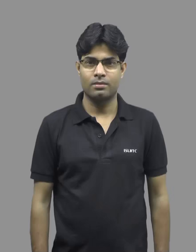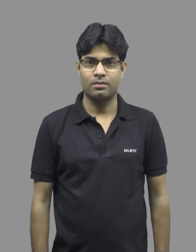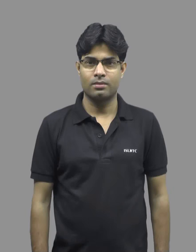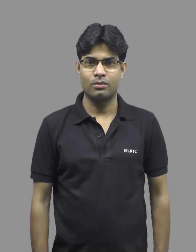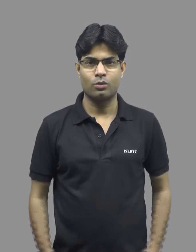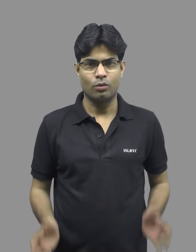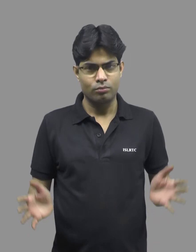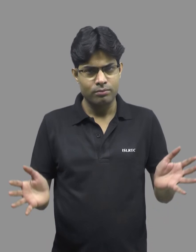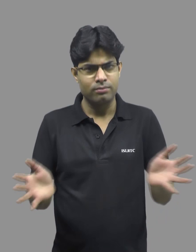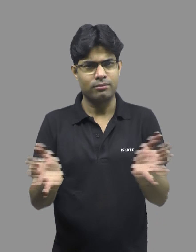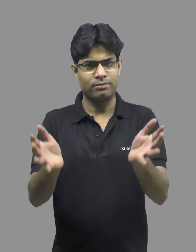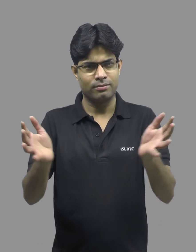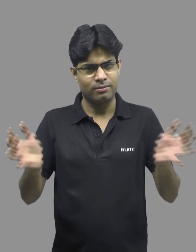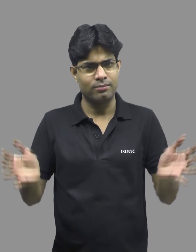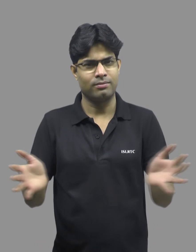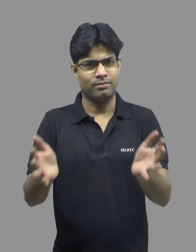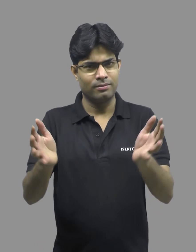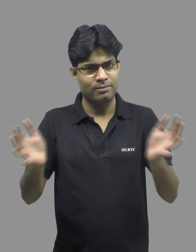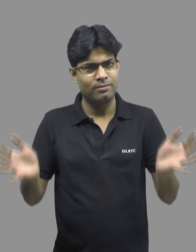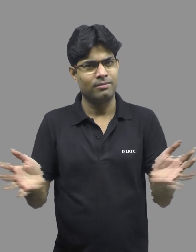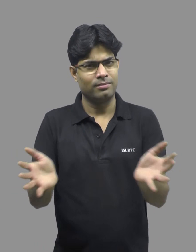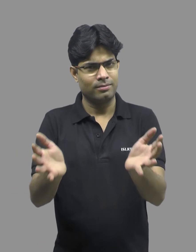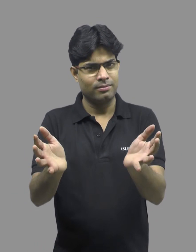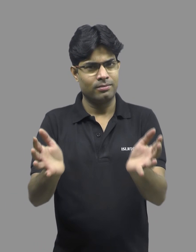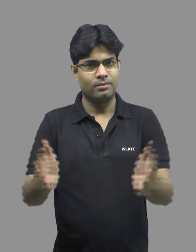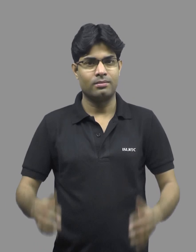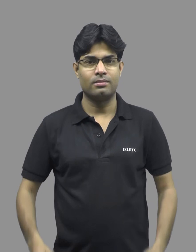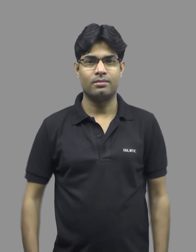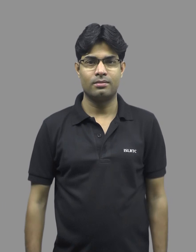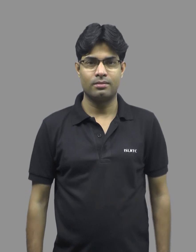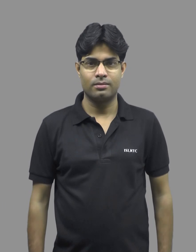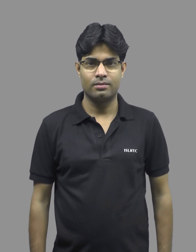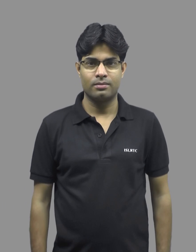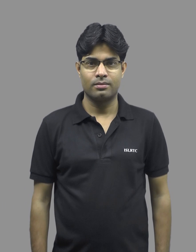Encourage